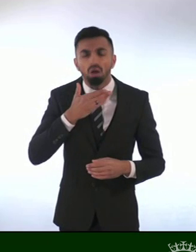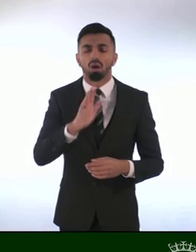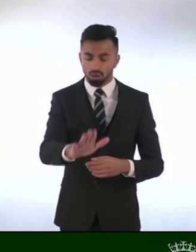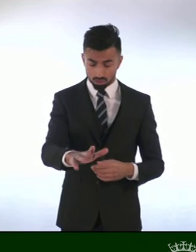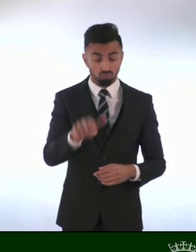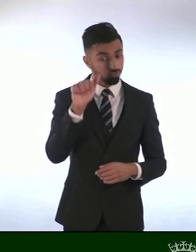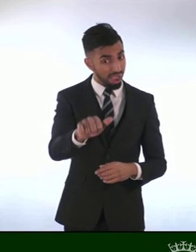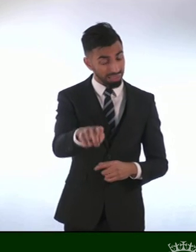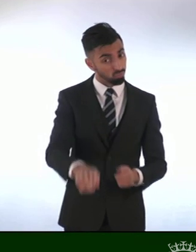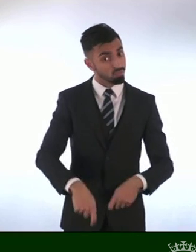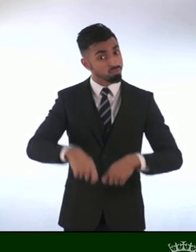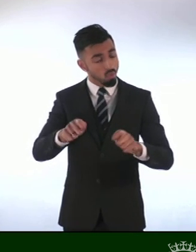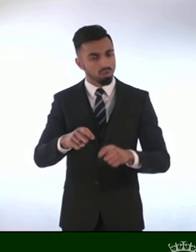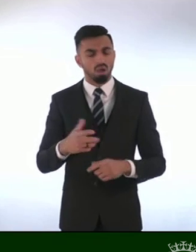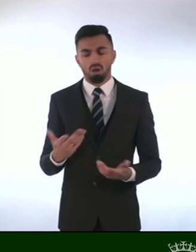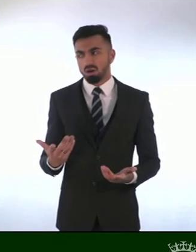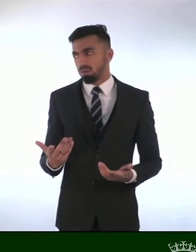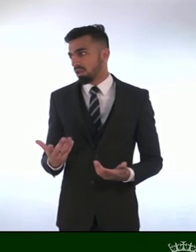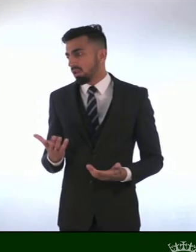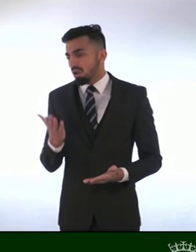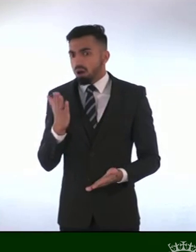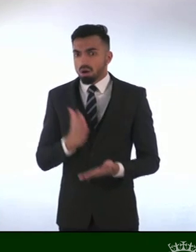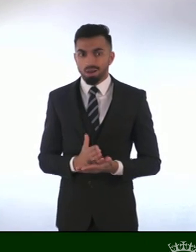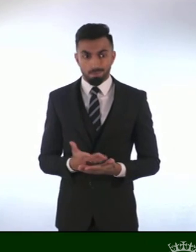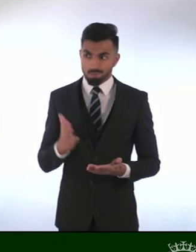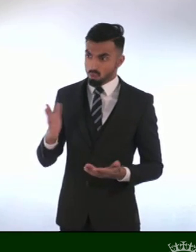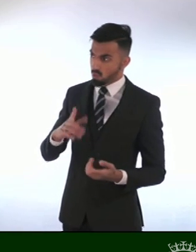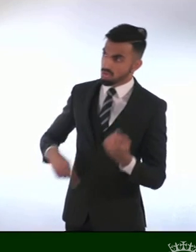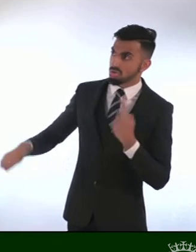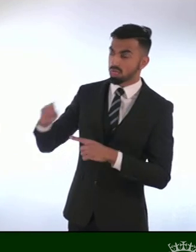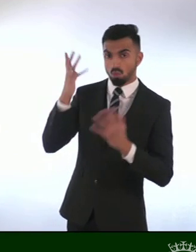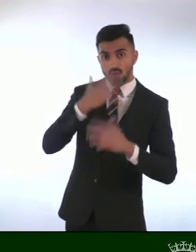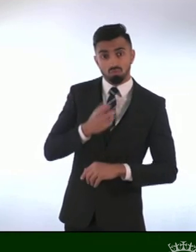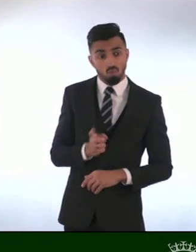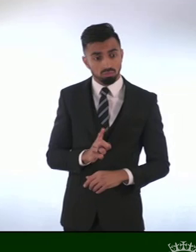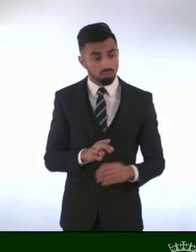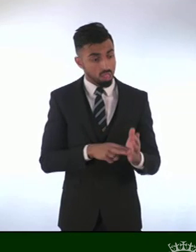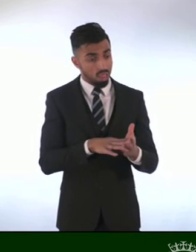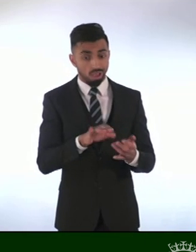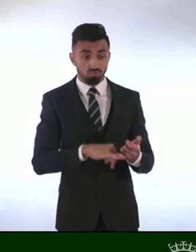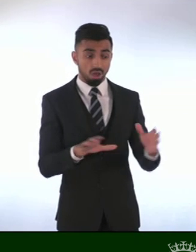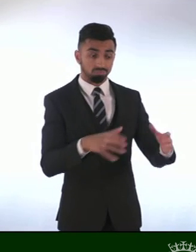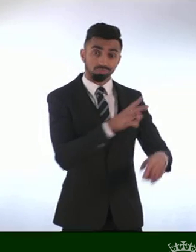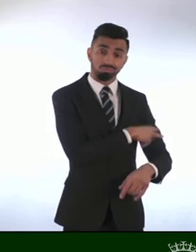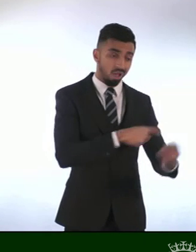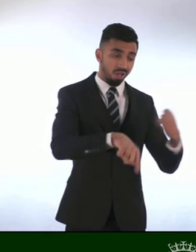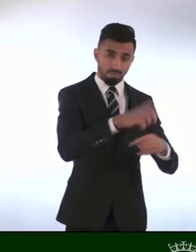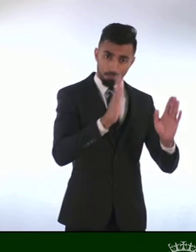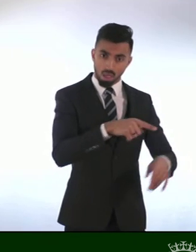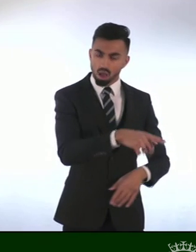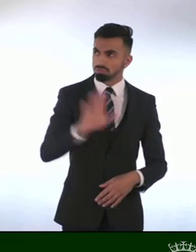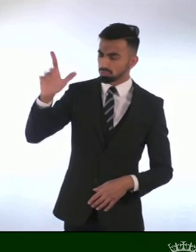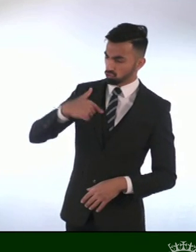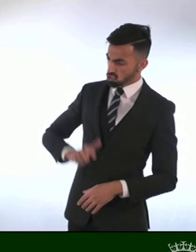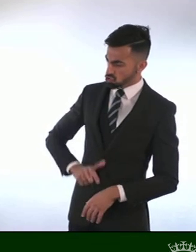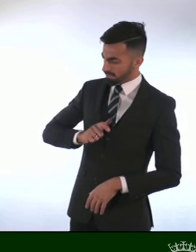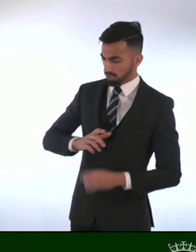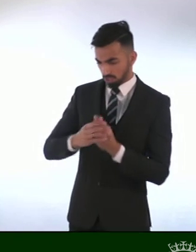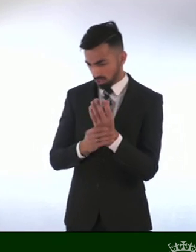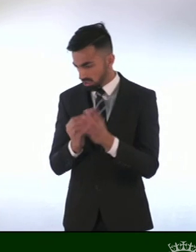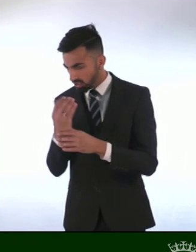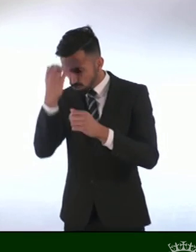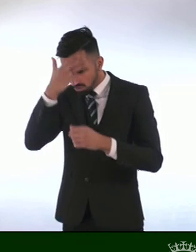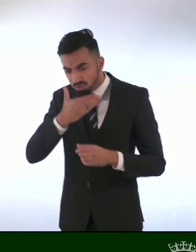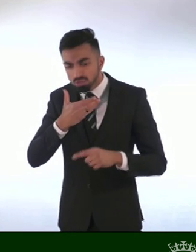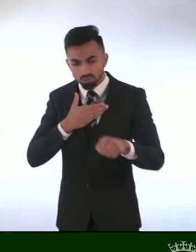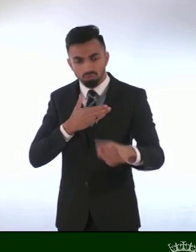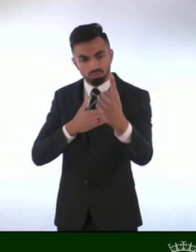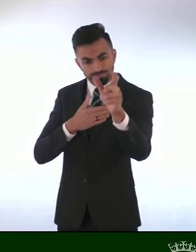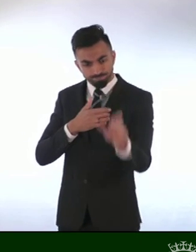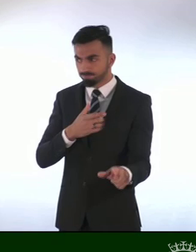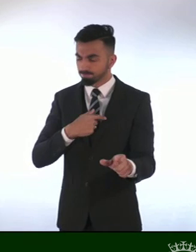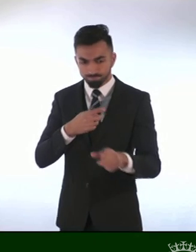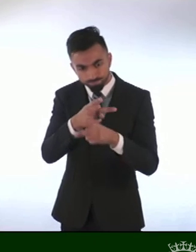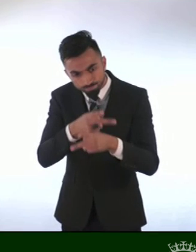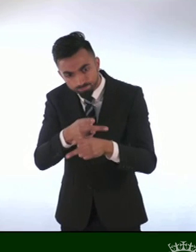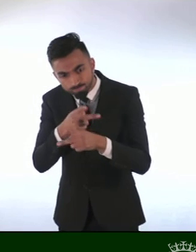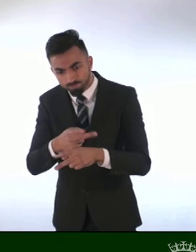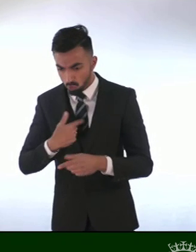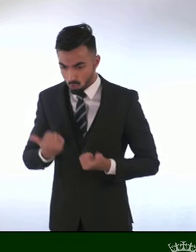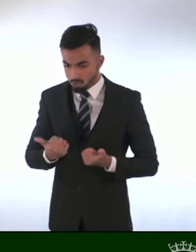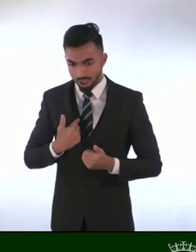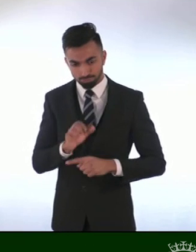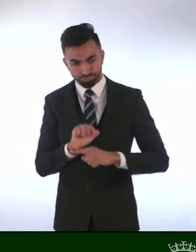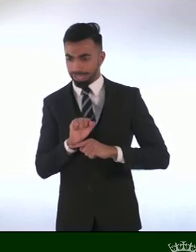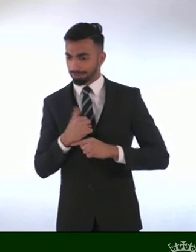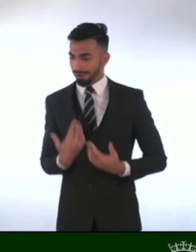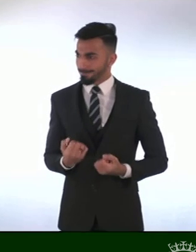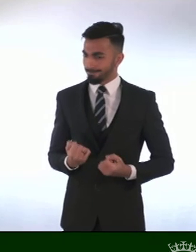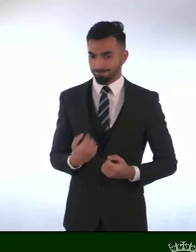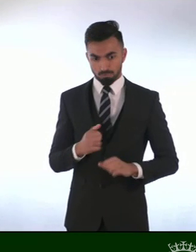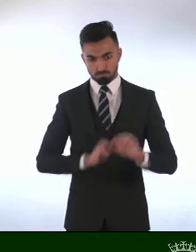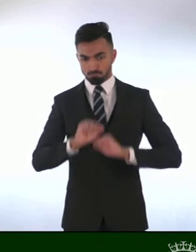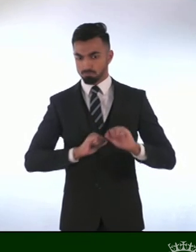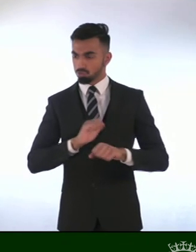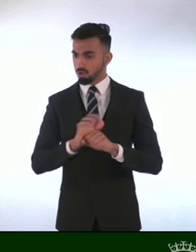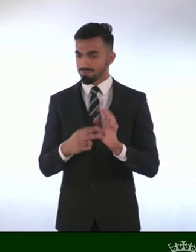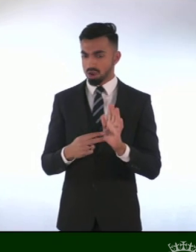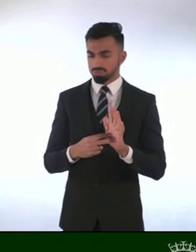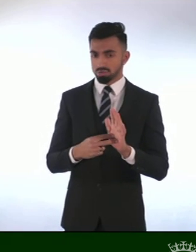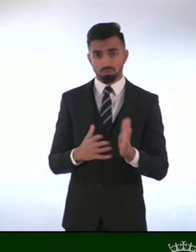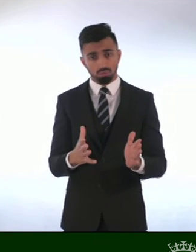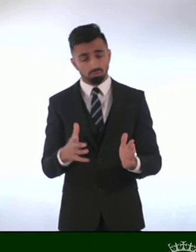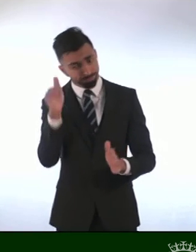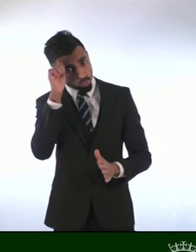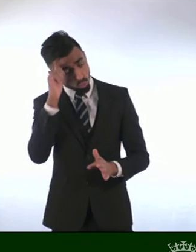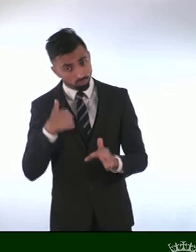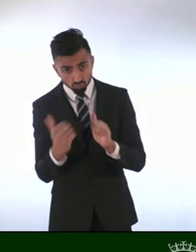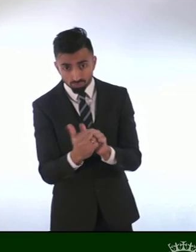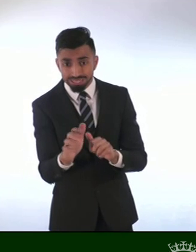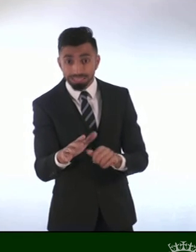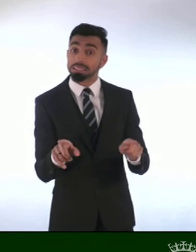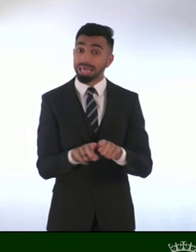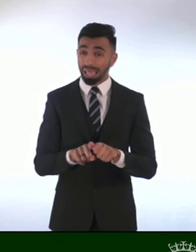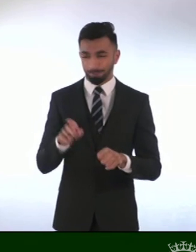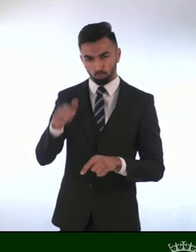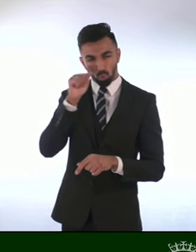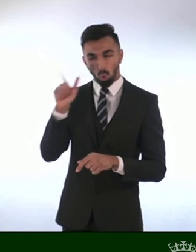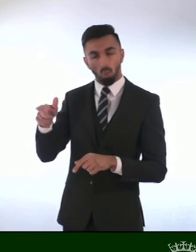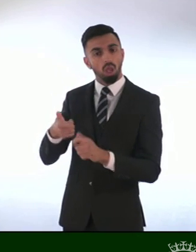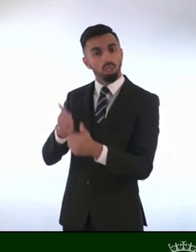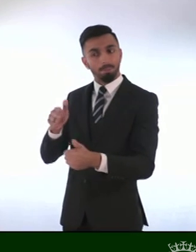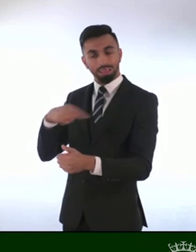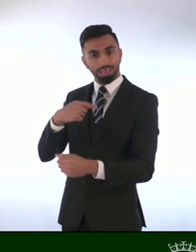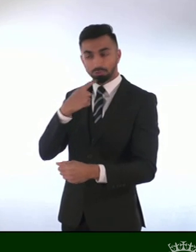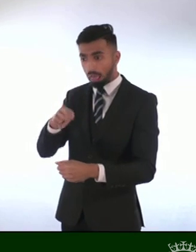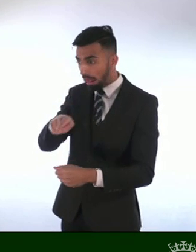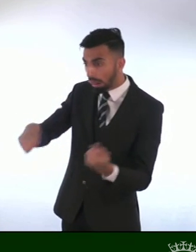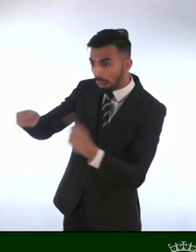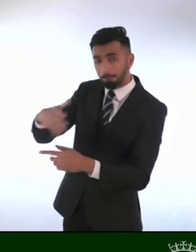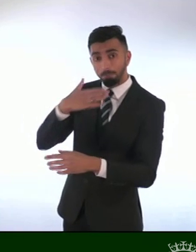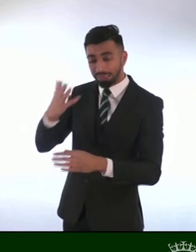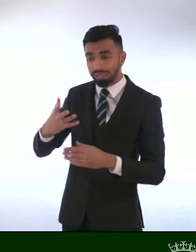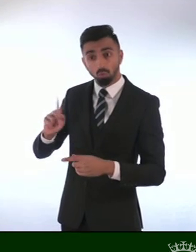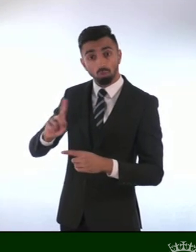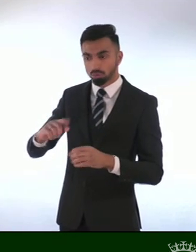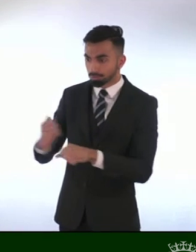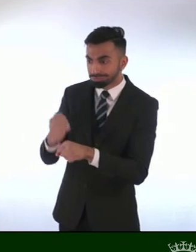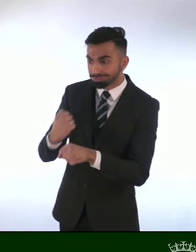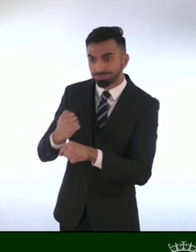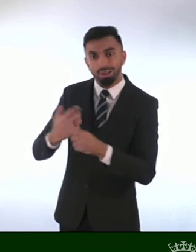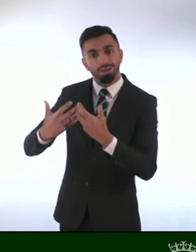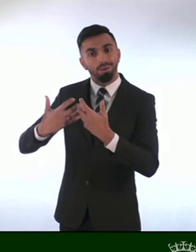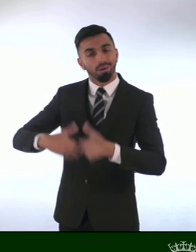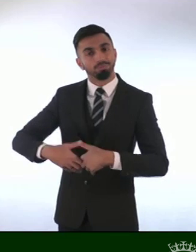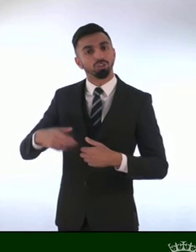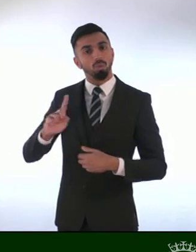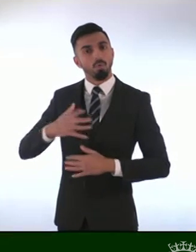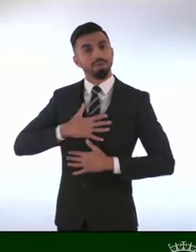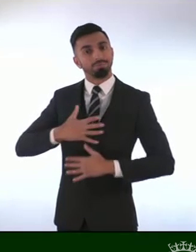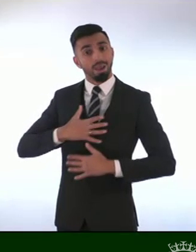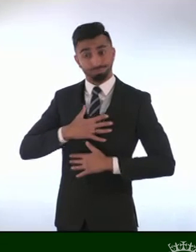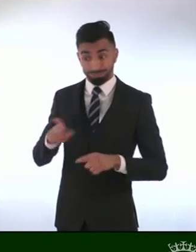It is obviously of huge concern to everyone that our NHS staff should feel that they are able to interact with patients with perfect security and protection, so there is a massive effort going on, comparable to the effort to build enough ventilators, to ensure that we have adequate supplies of PPE, not just now but throughout the outbreak.